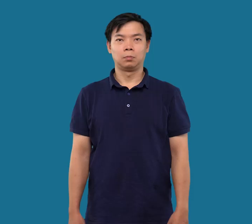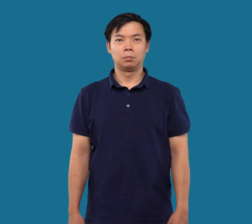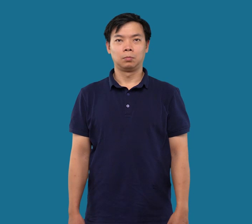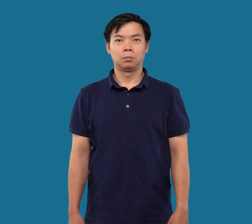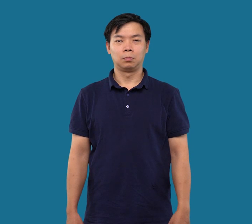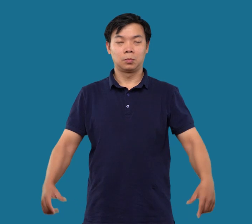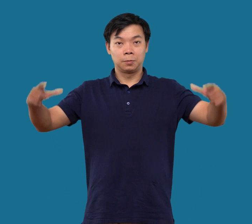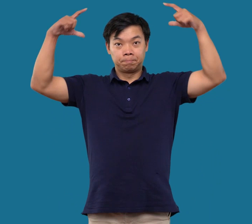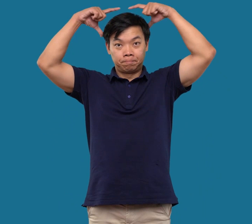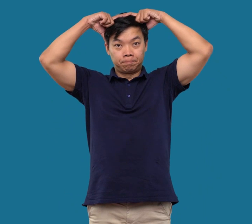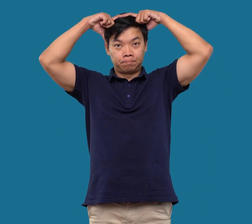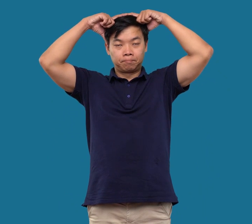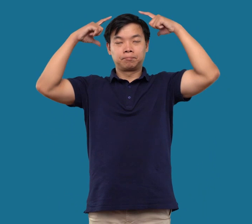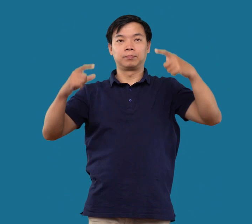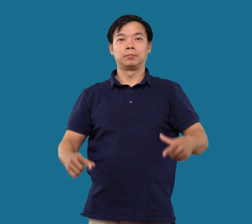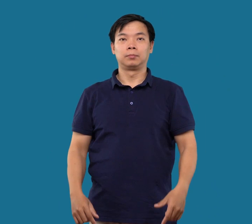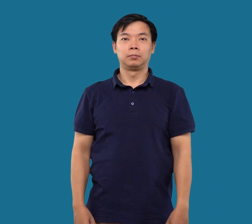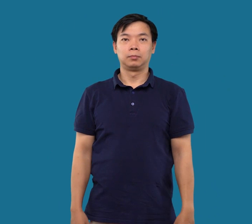bờm tóc